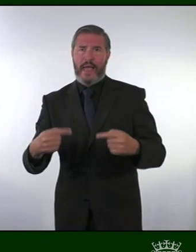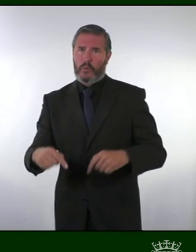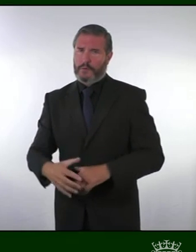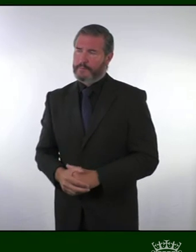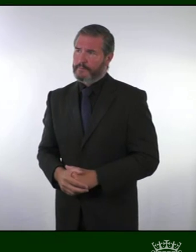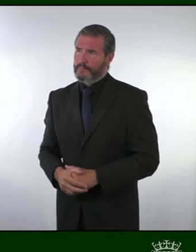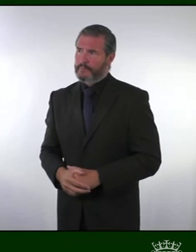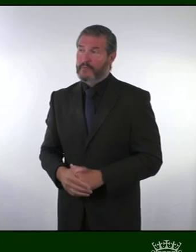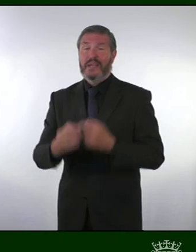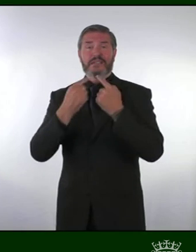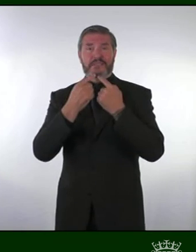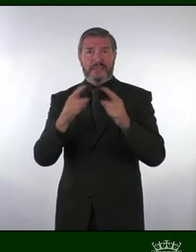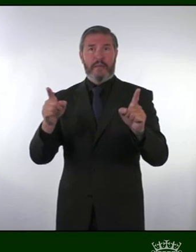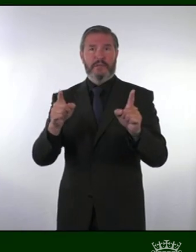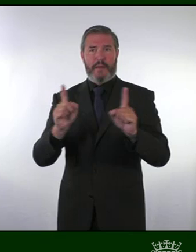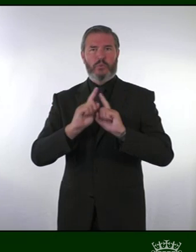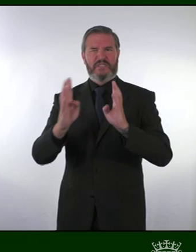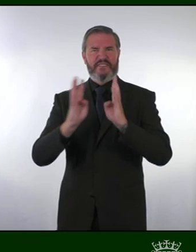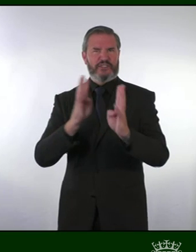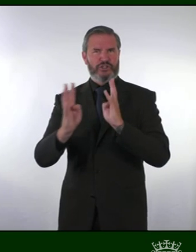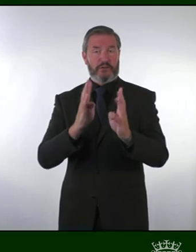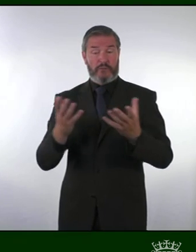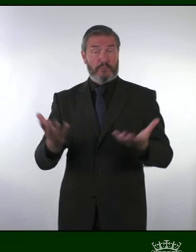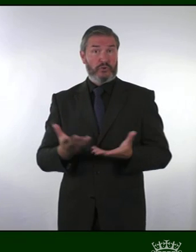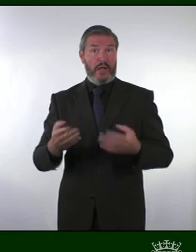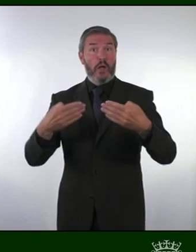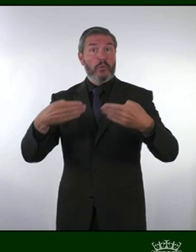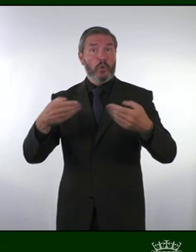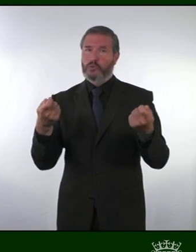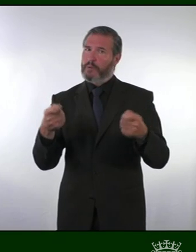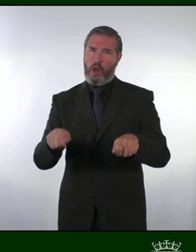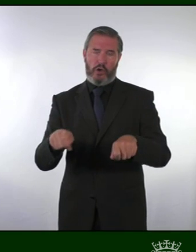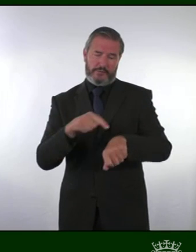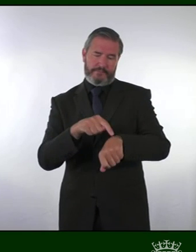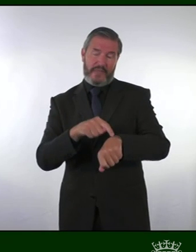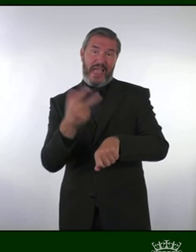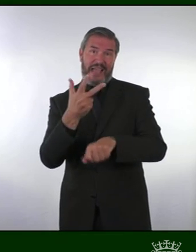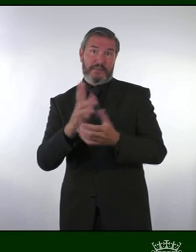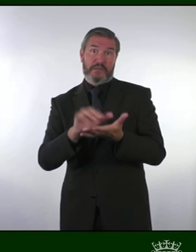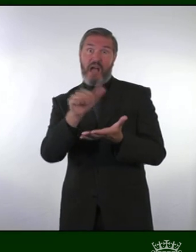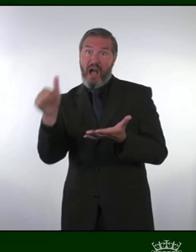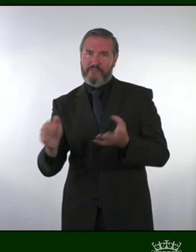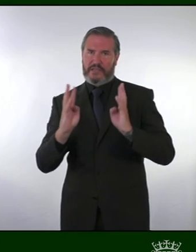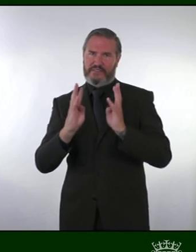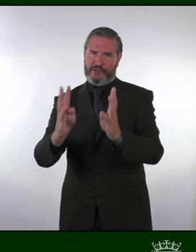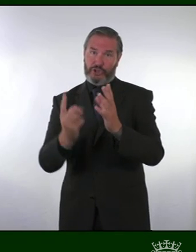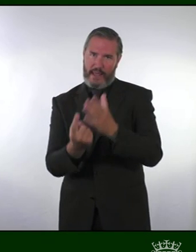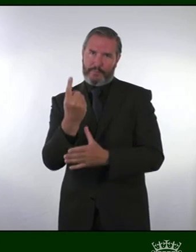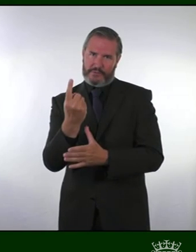I have a short statement to make about Divisions. With effect from today, the doors will be locked 18 minutes after the start of a Division.